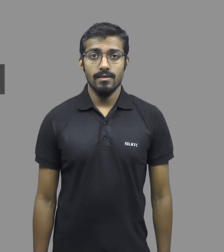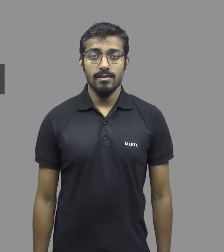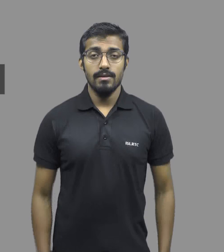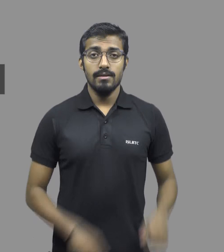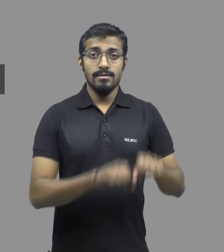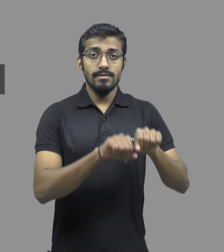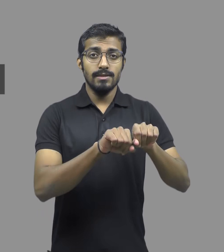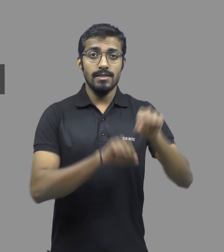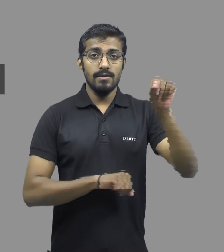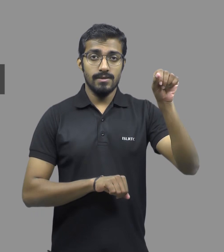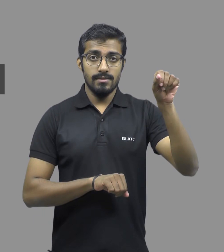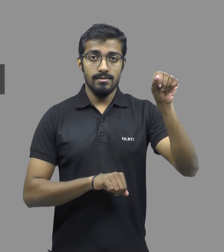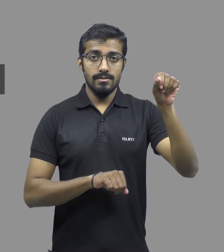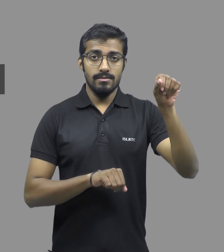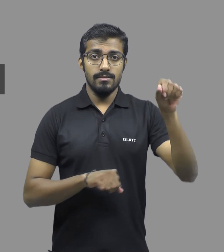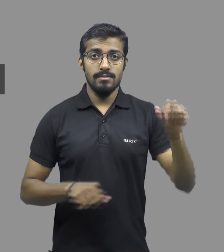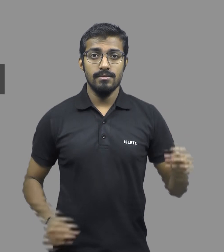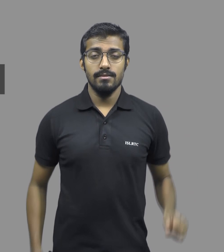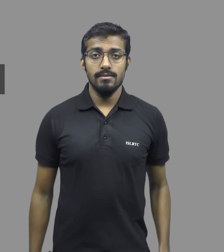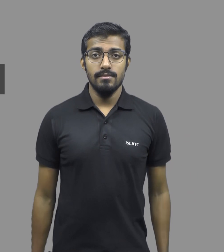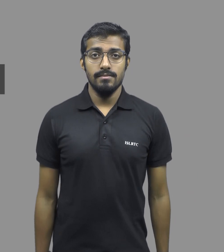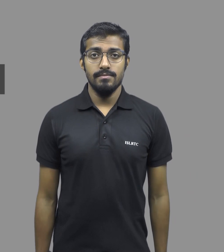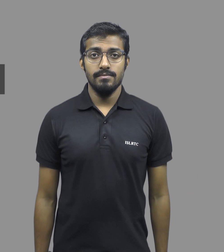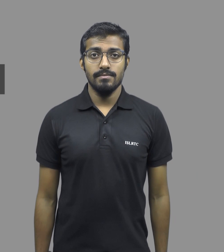Certificate